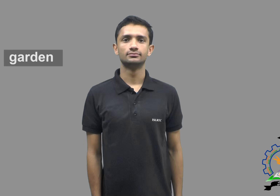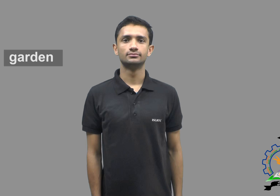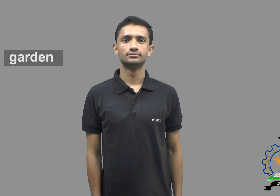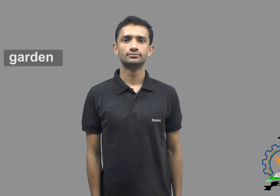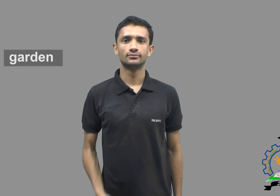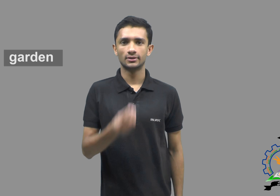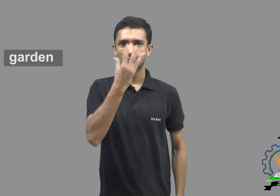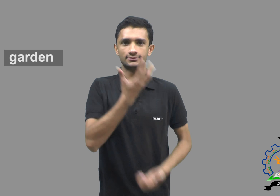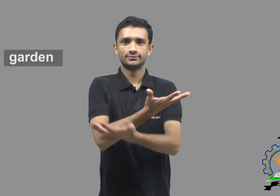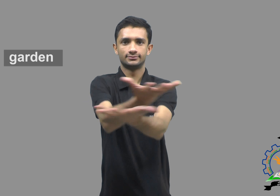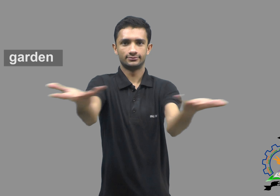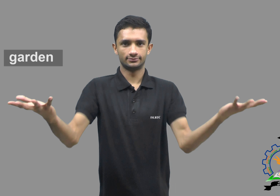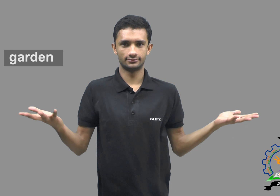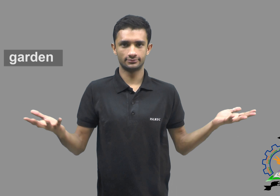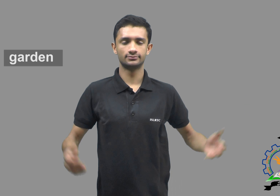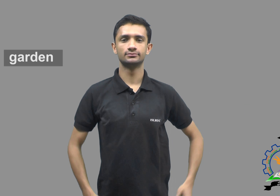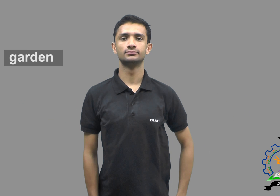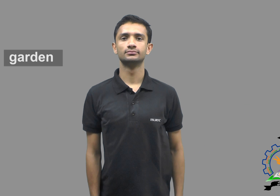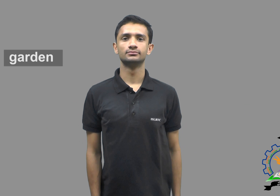Garden